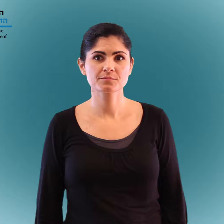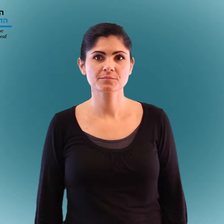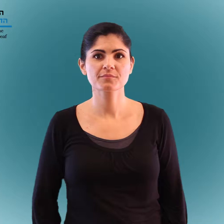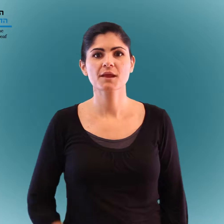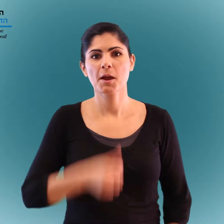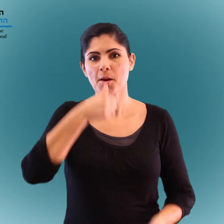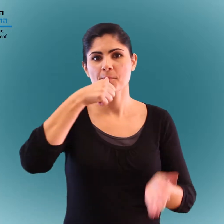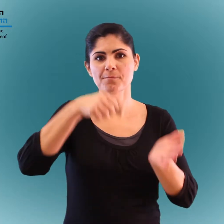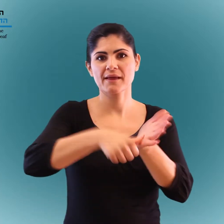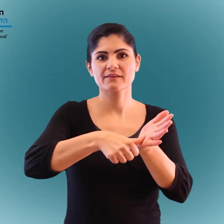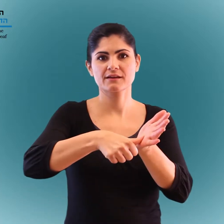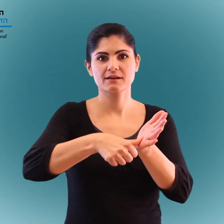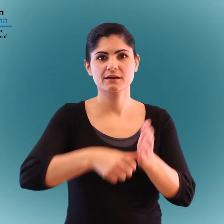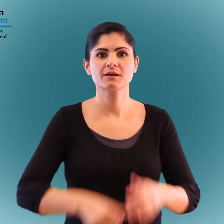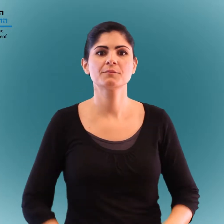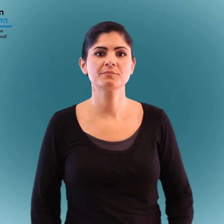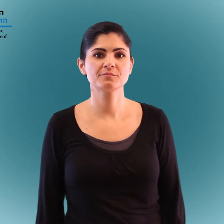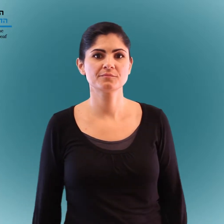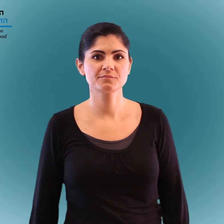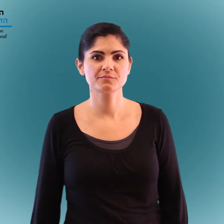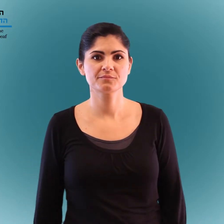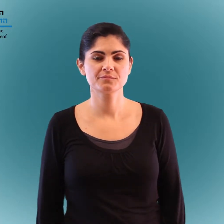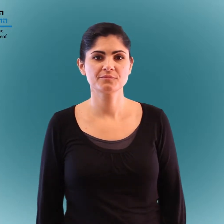בנק